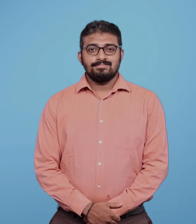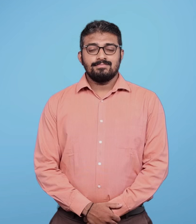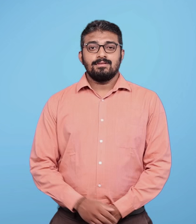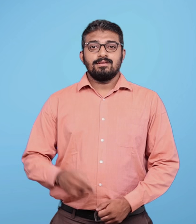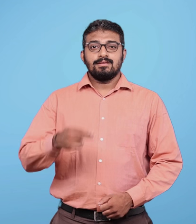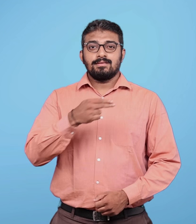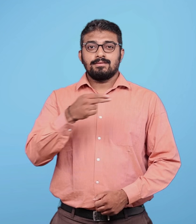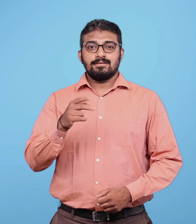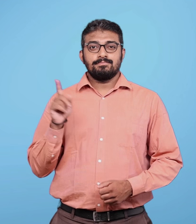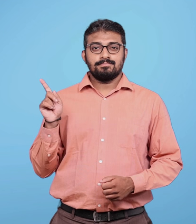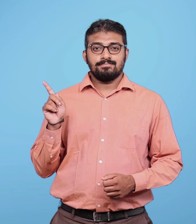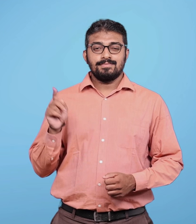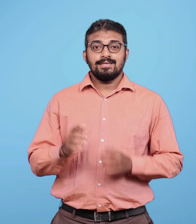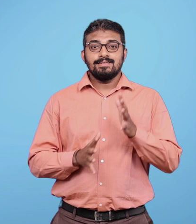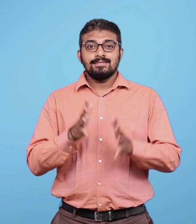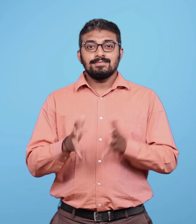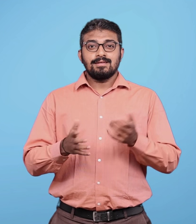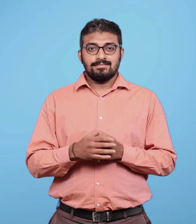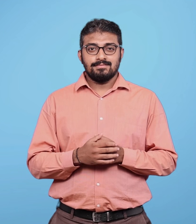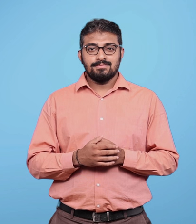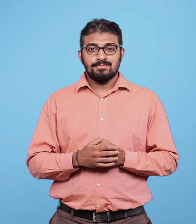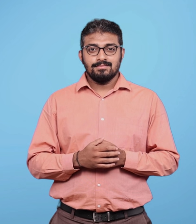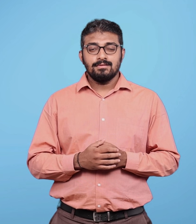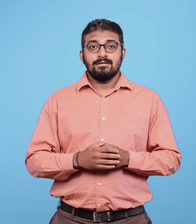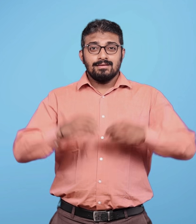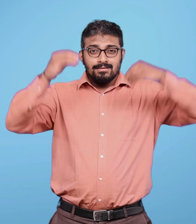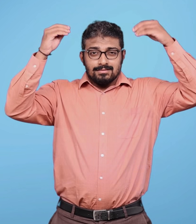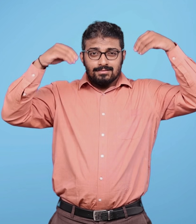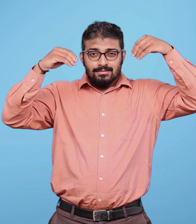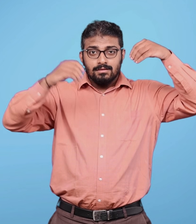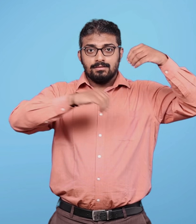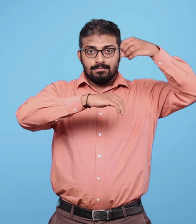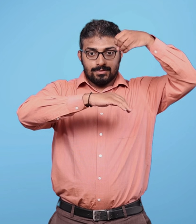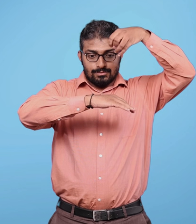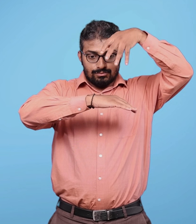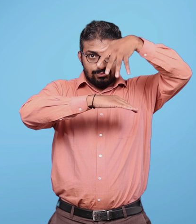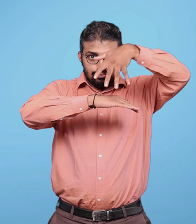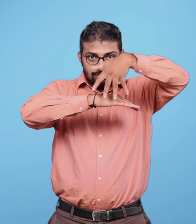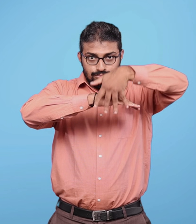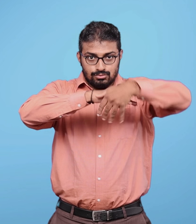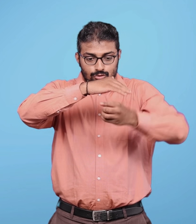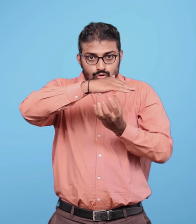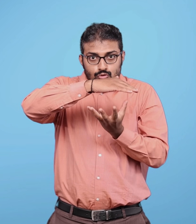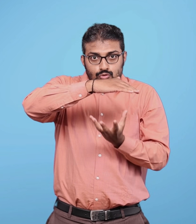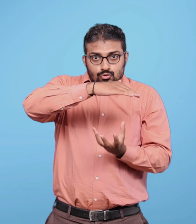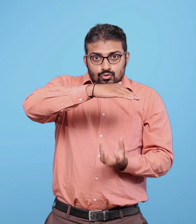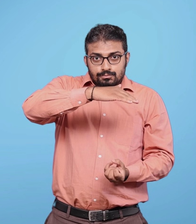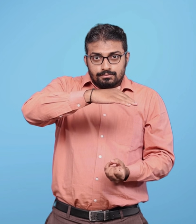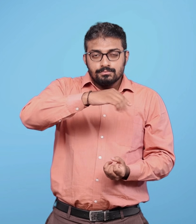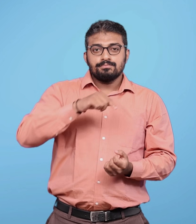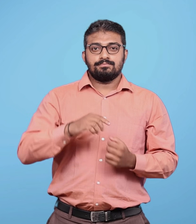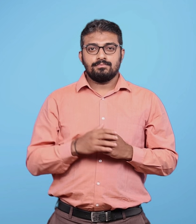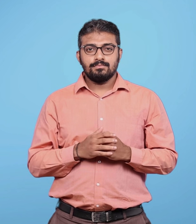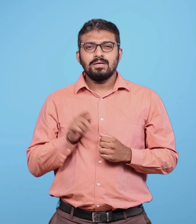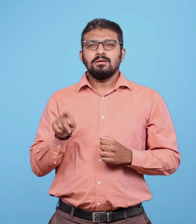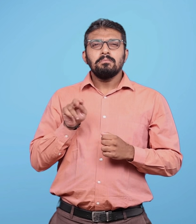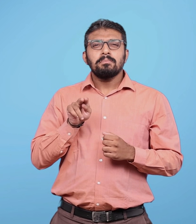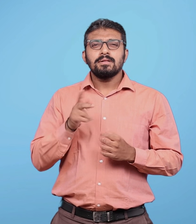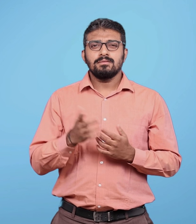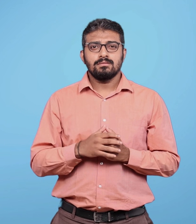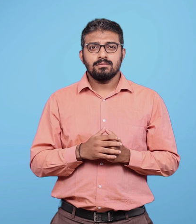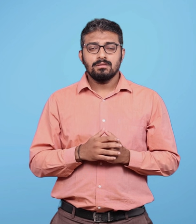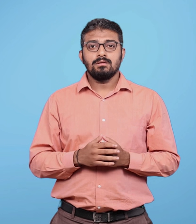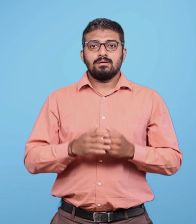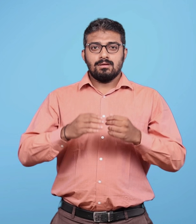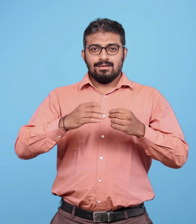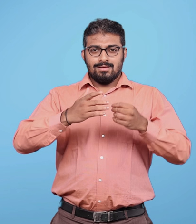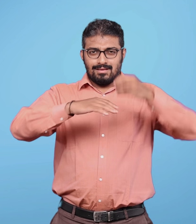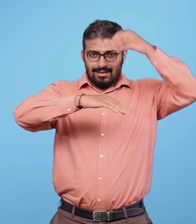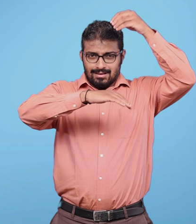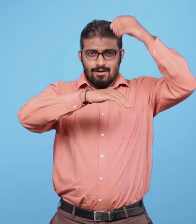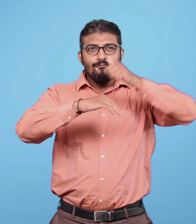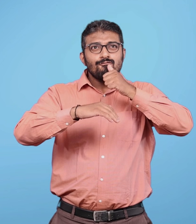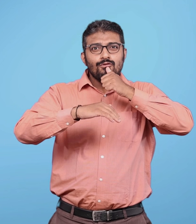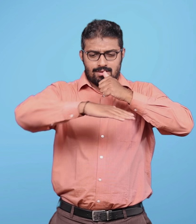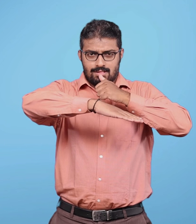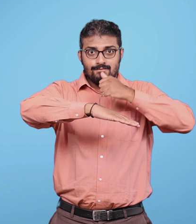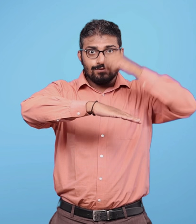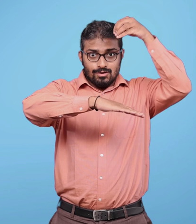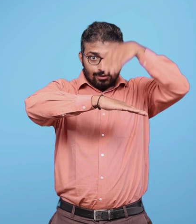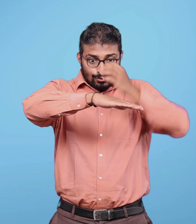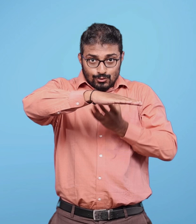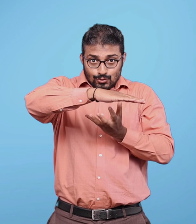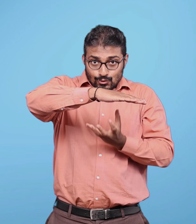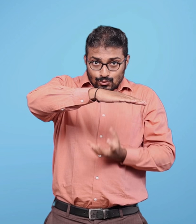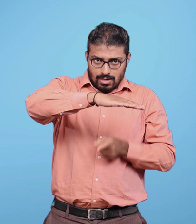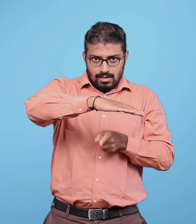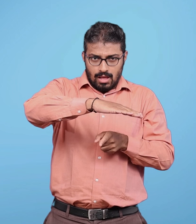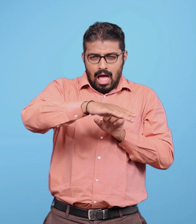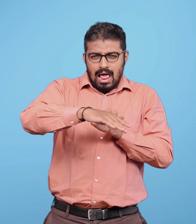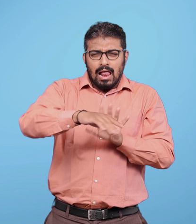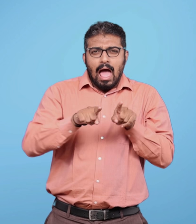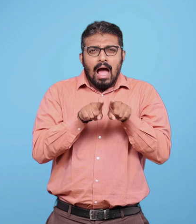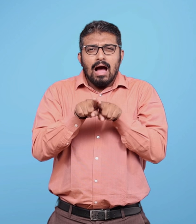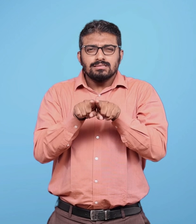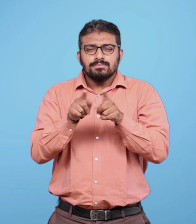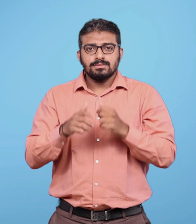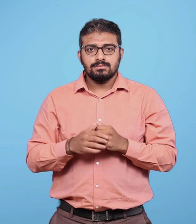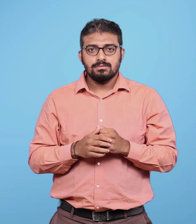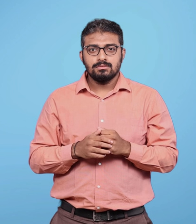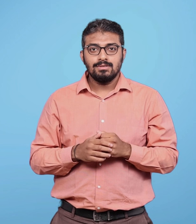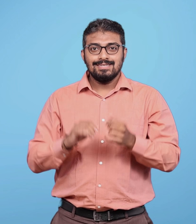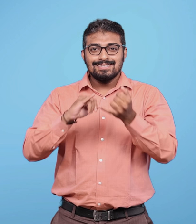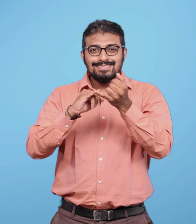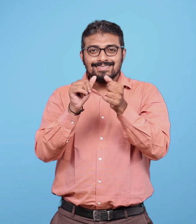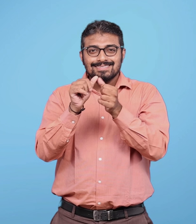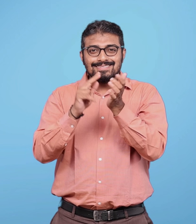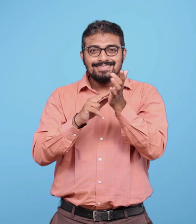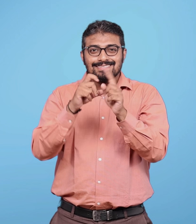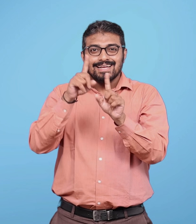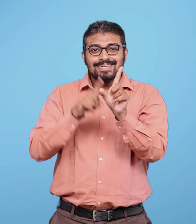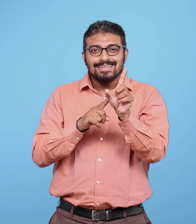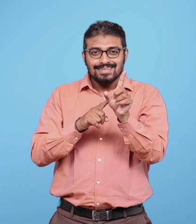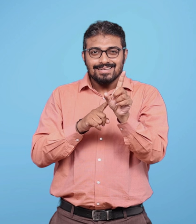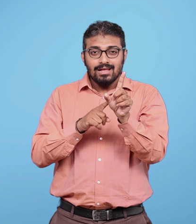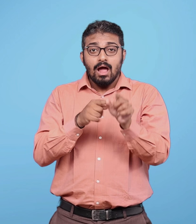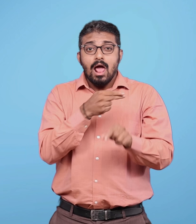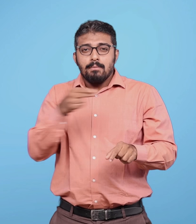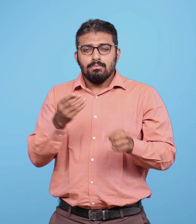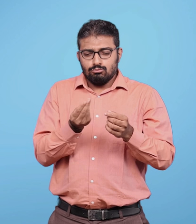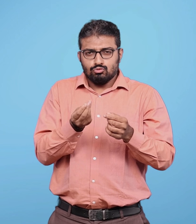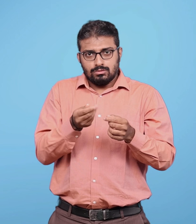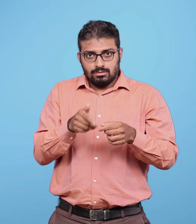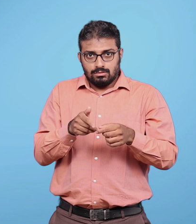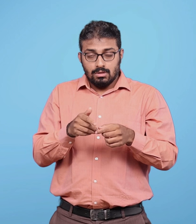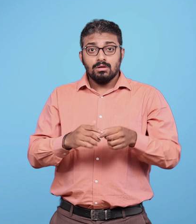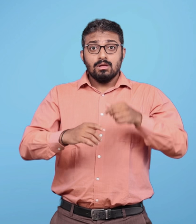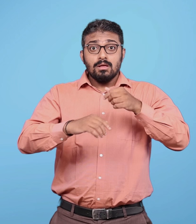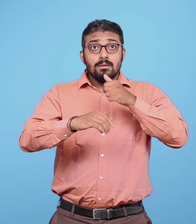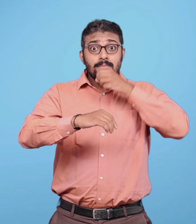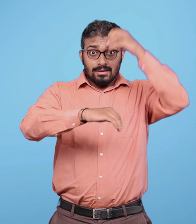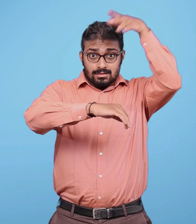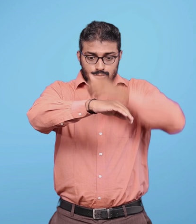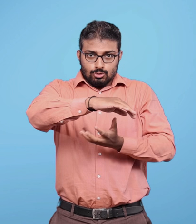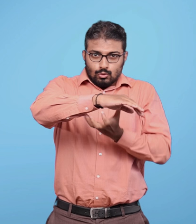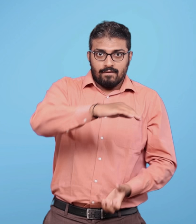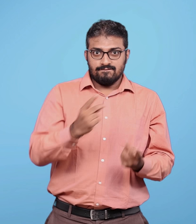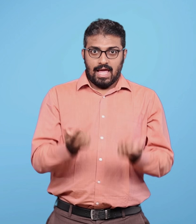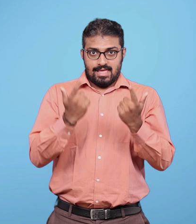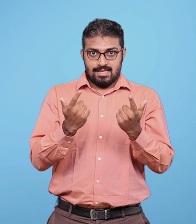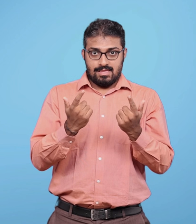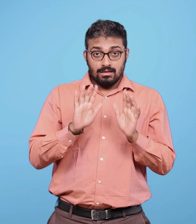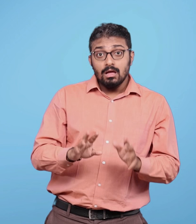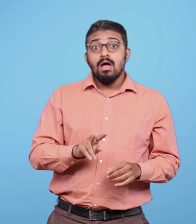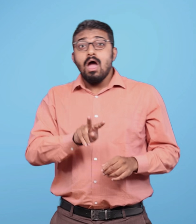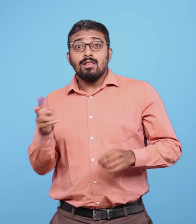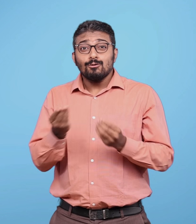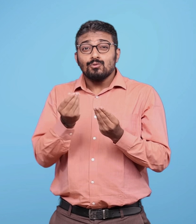percolation This sign refers to percolation. Percolation refers to the passing of the water through the soil. For example, in sandy soil, water percolates the fastest, and it is slowest in clayey soil.